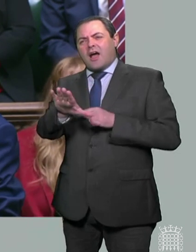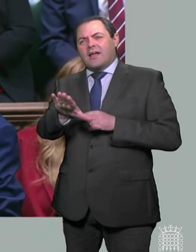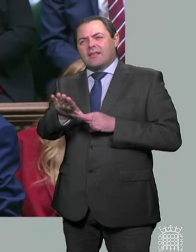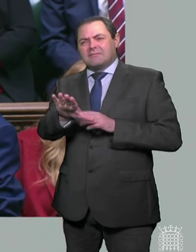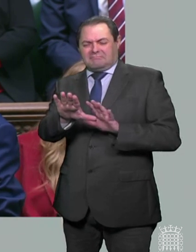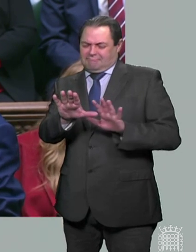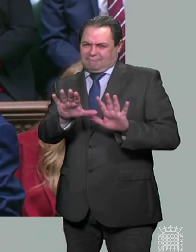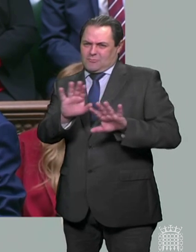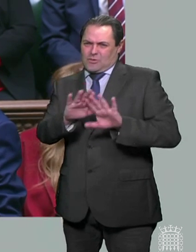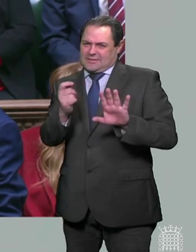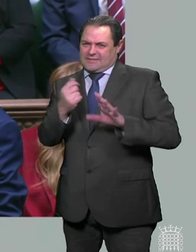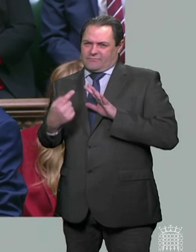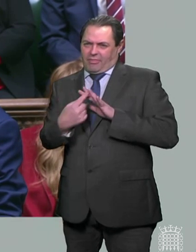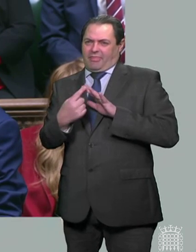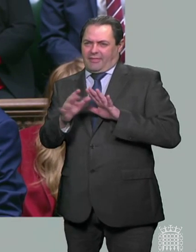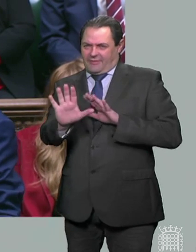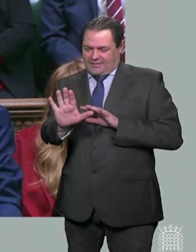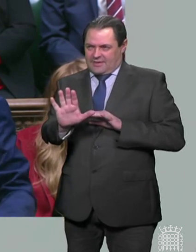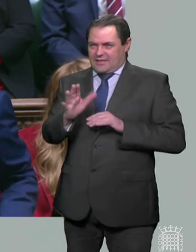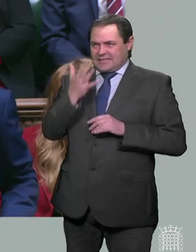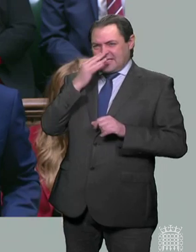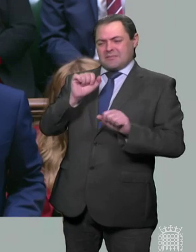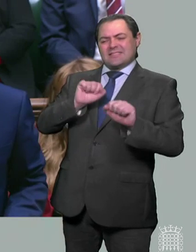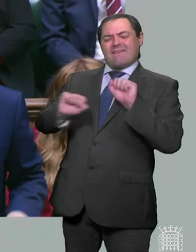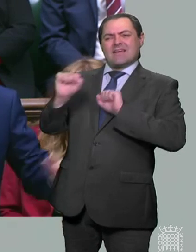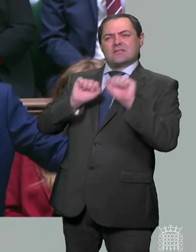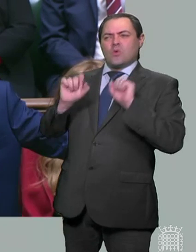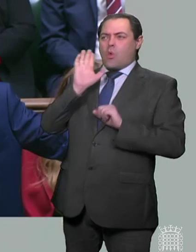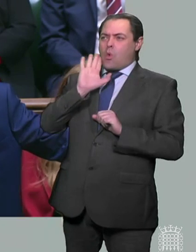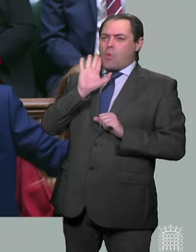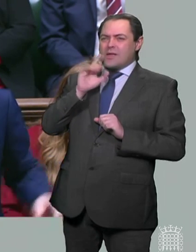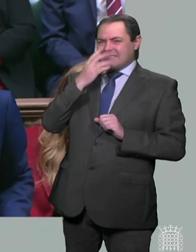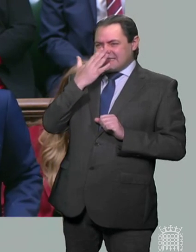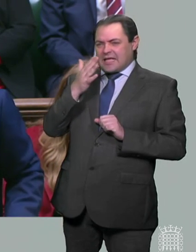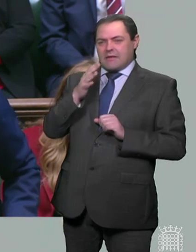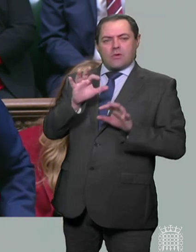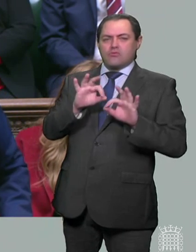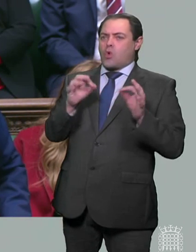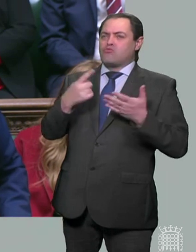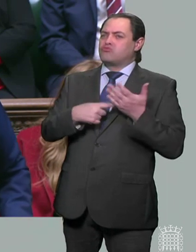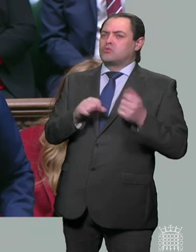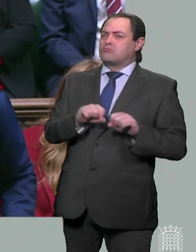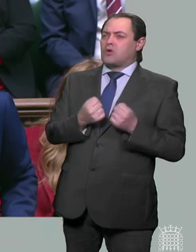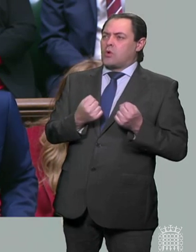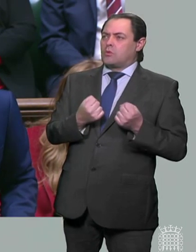The defence seems to be that no rules were broken.